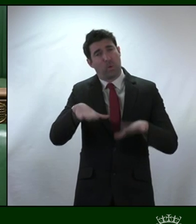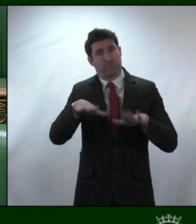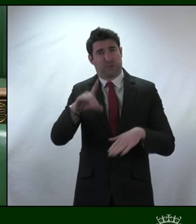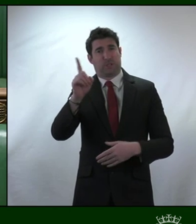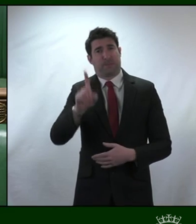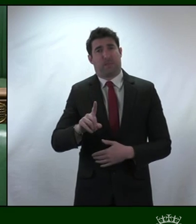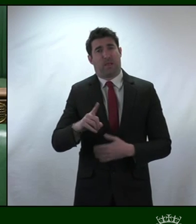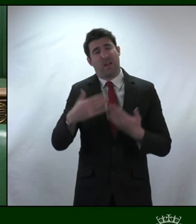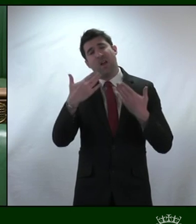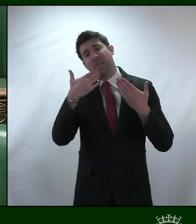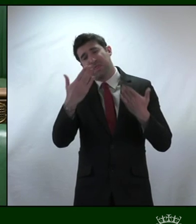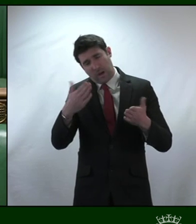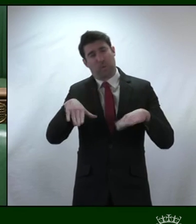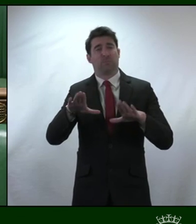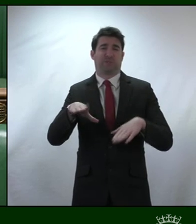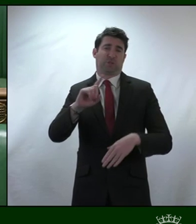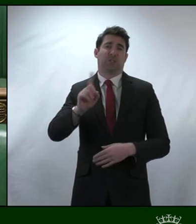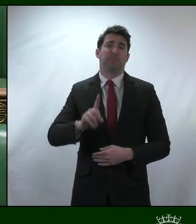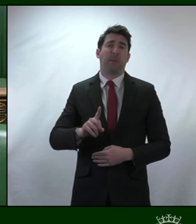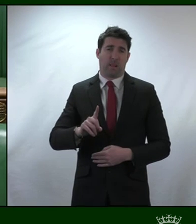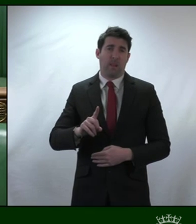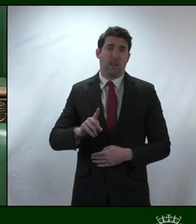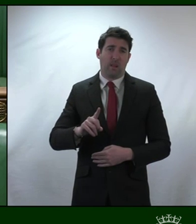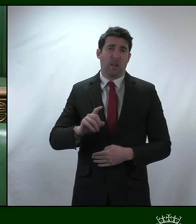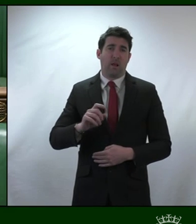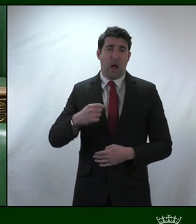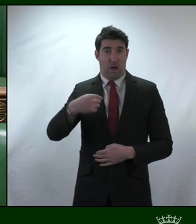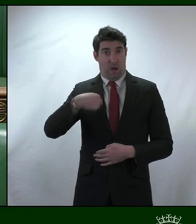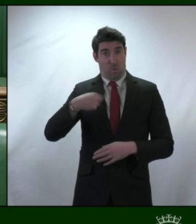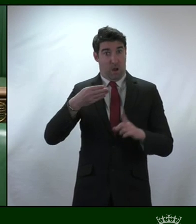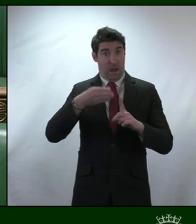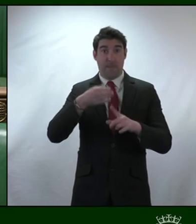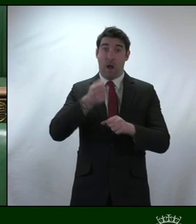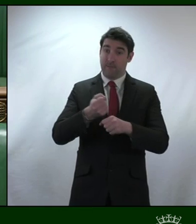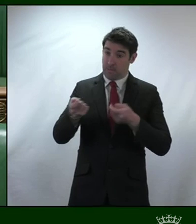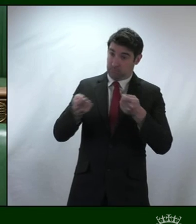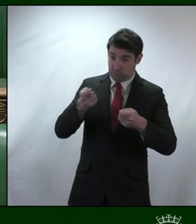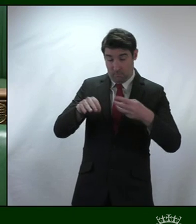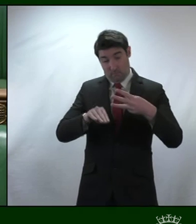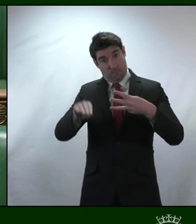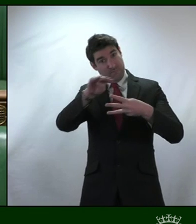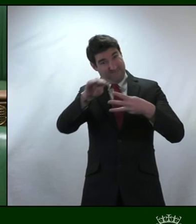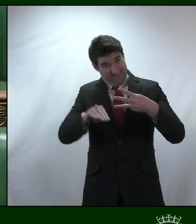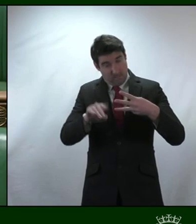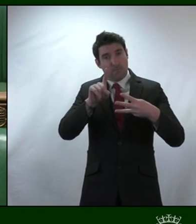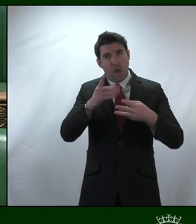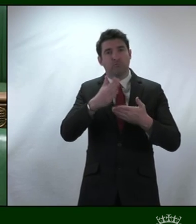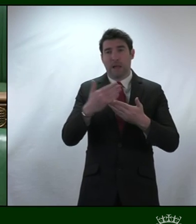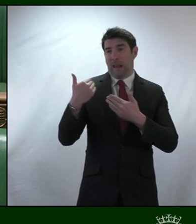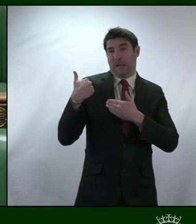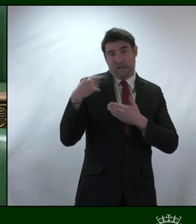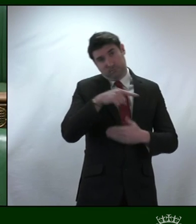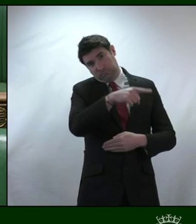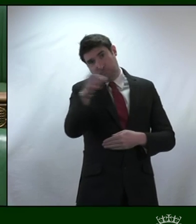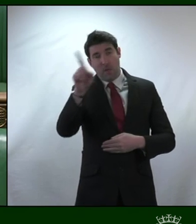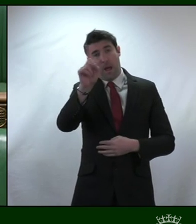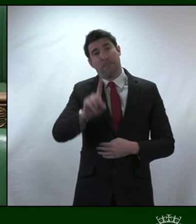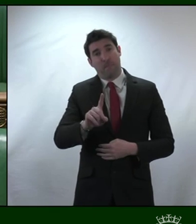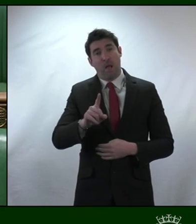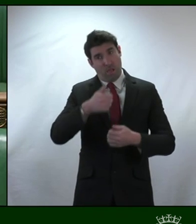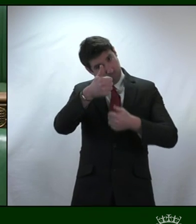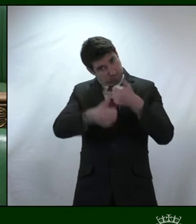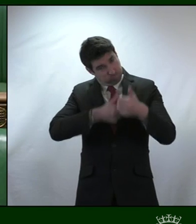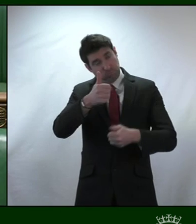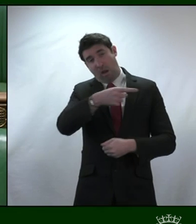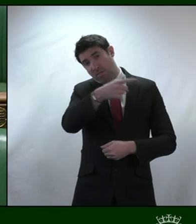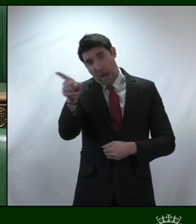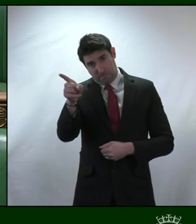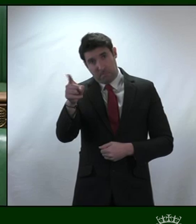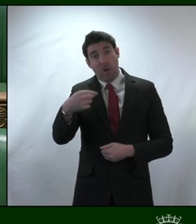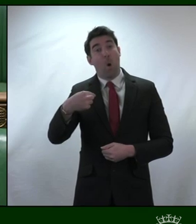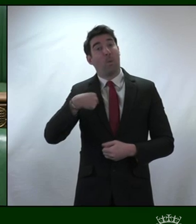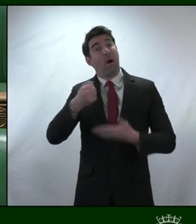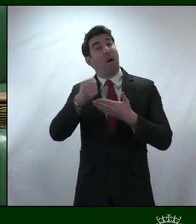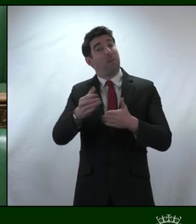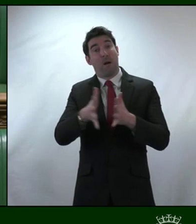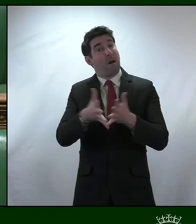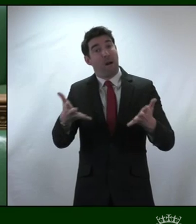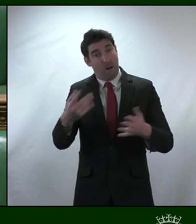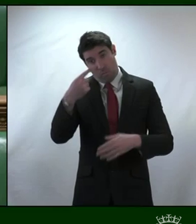We will, of course, continue to reflect that as we go forward with the tiering approach, and we will continue to roll out the vaccine and community testing.